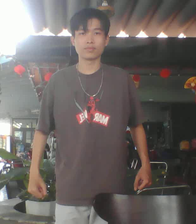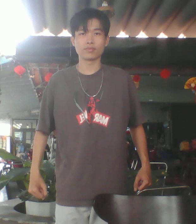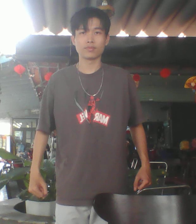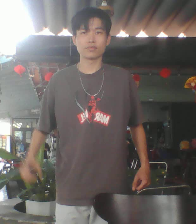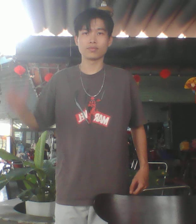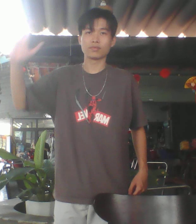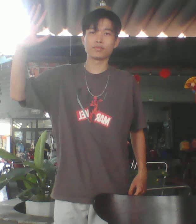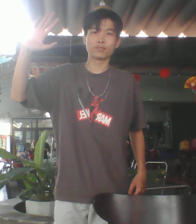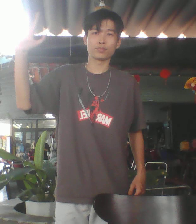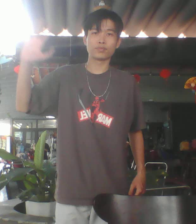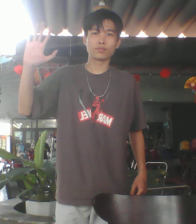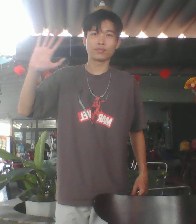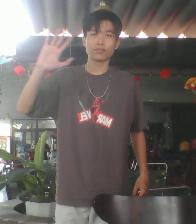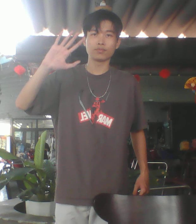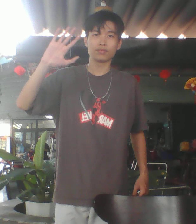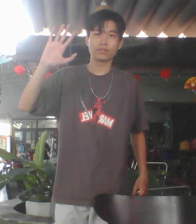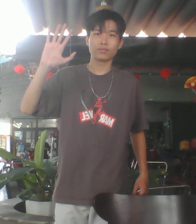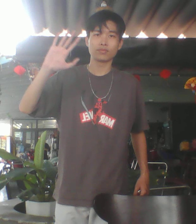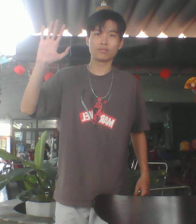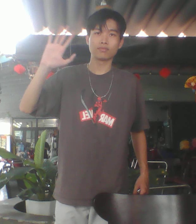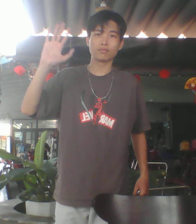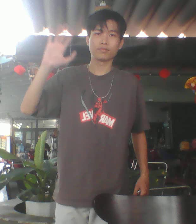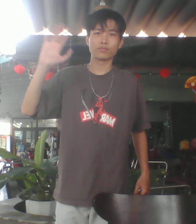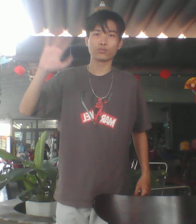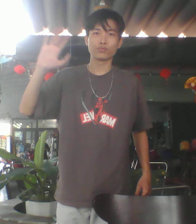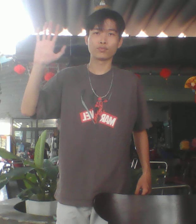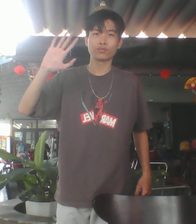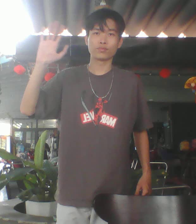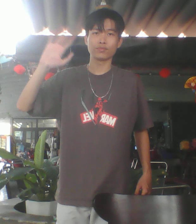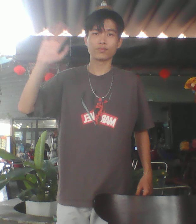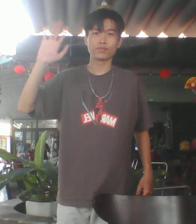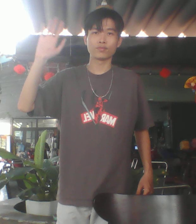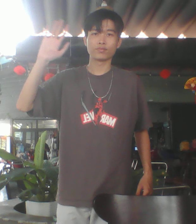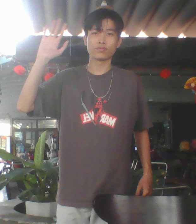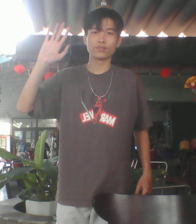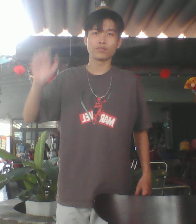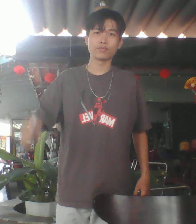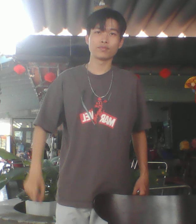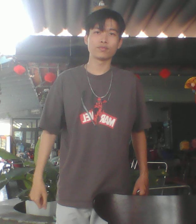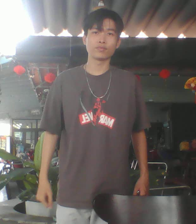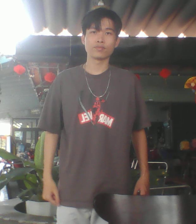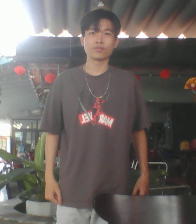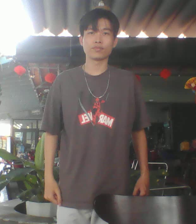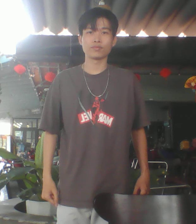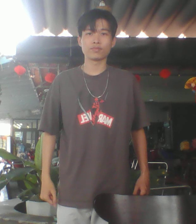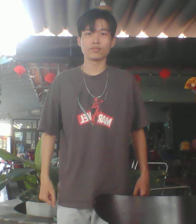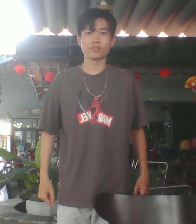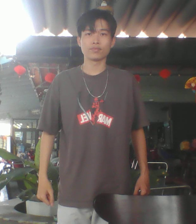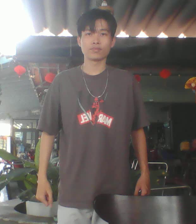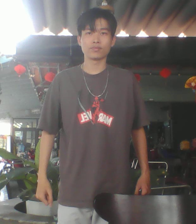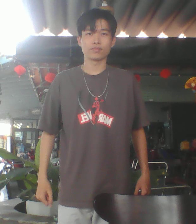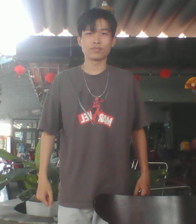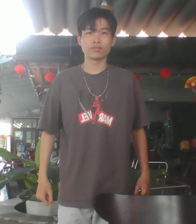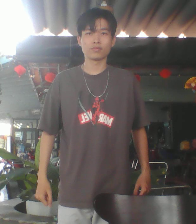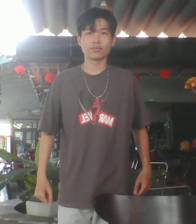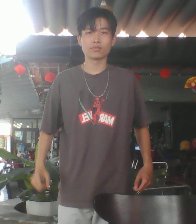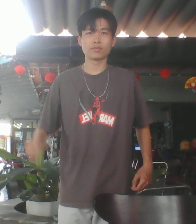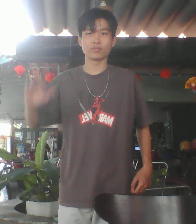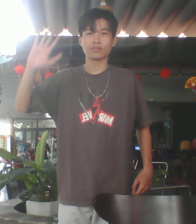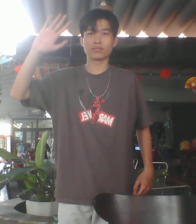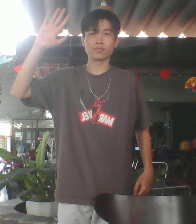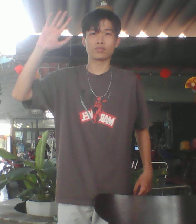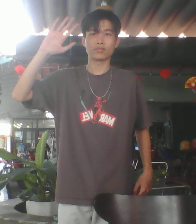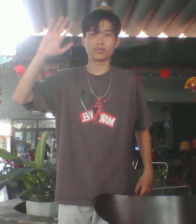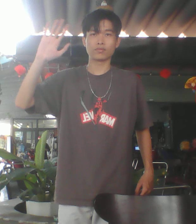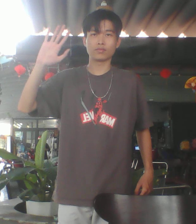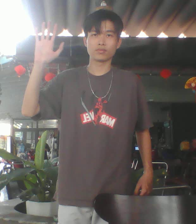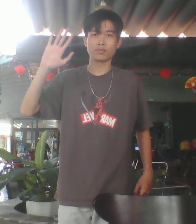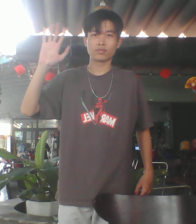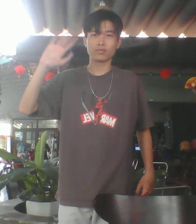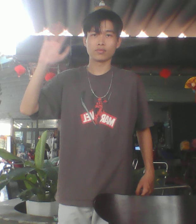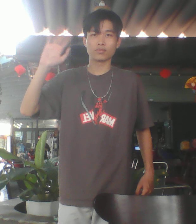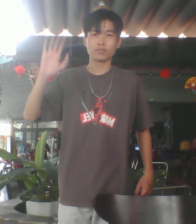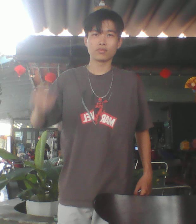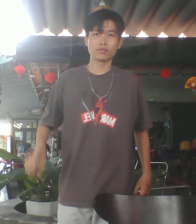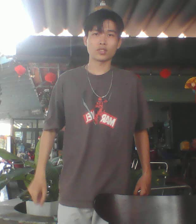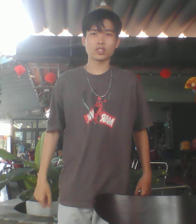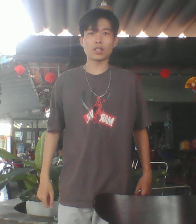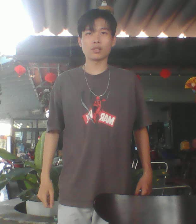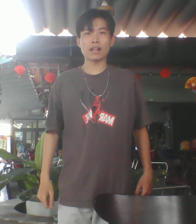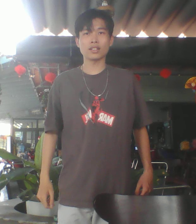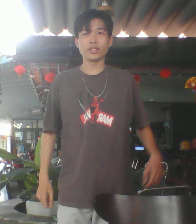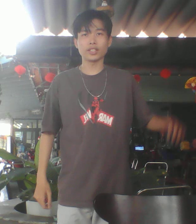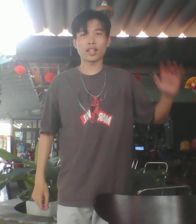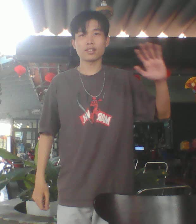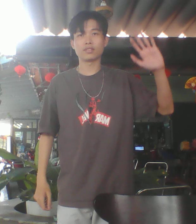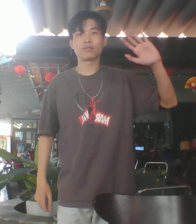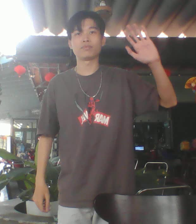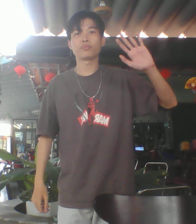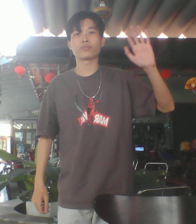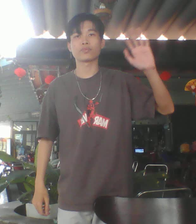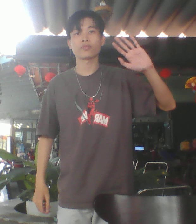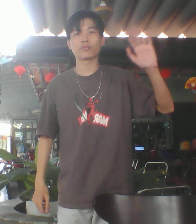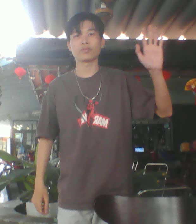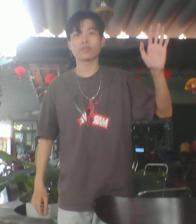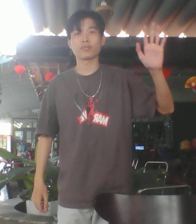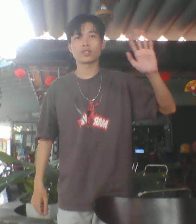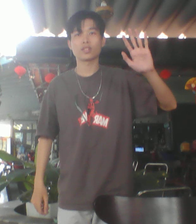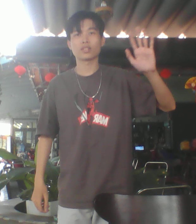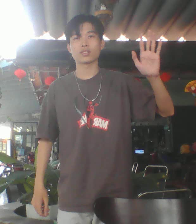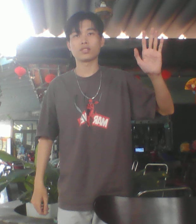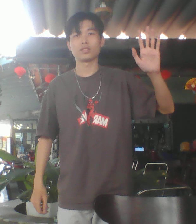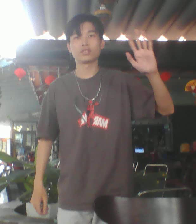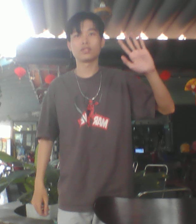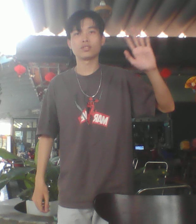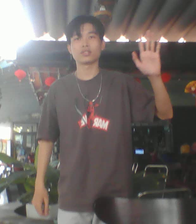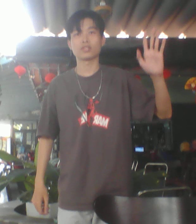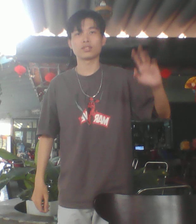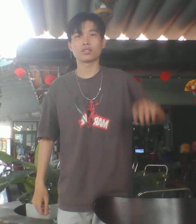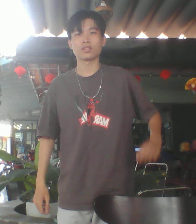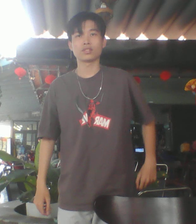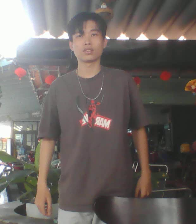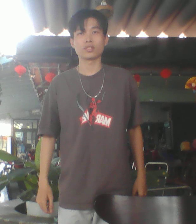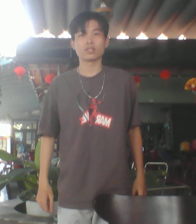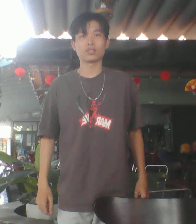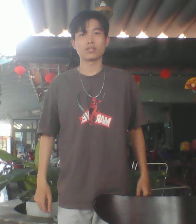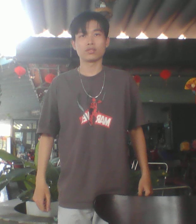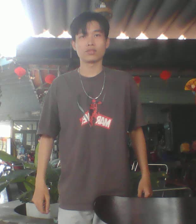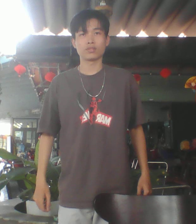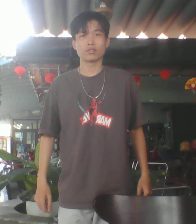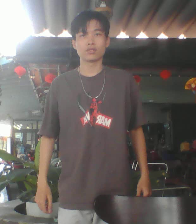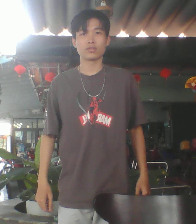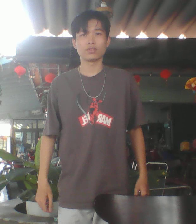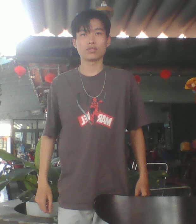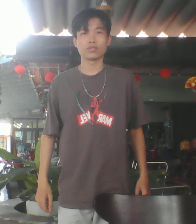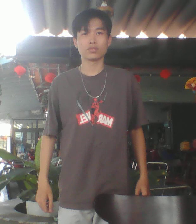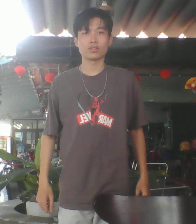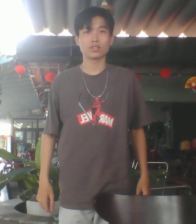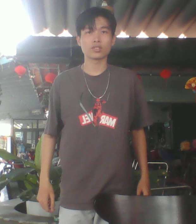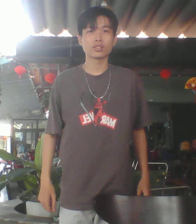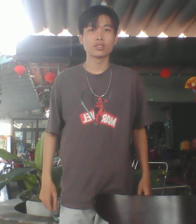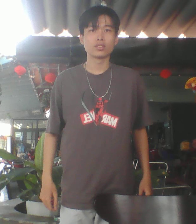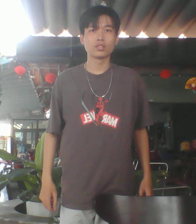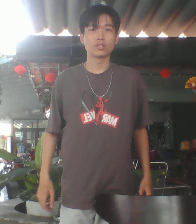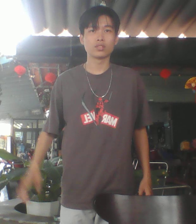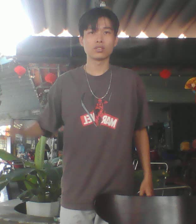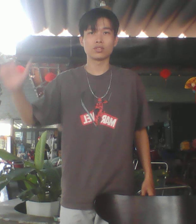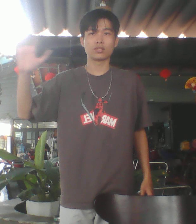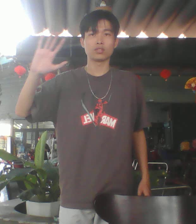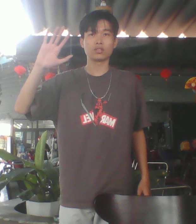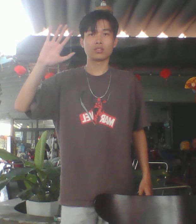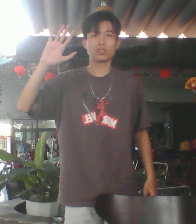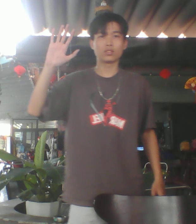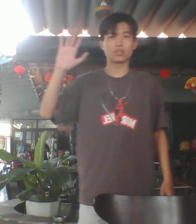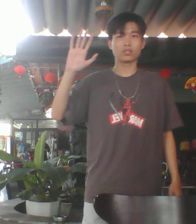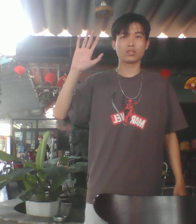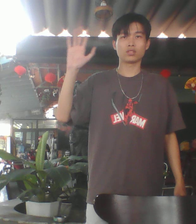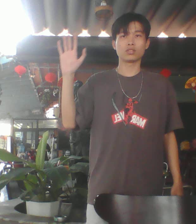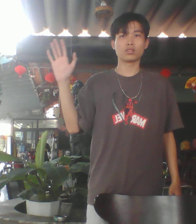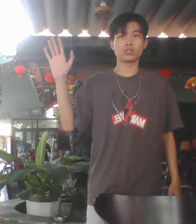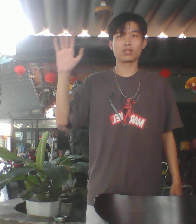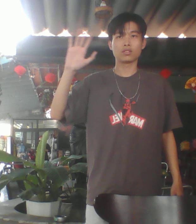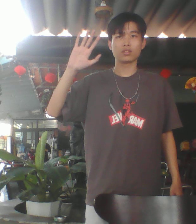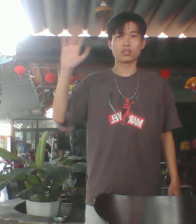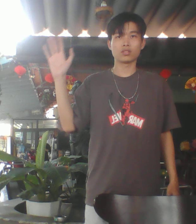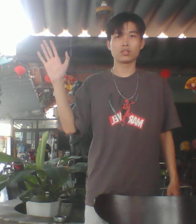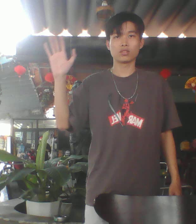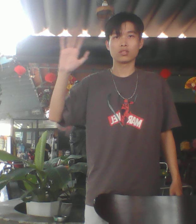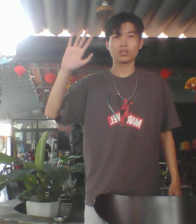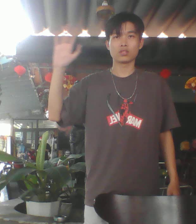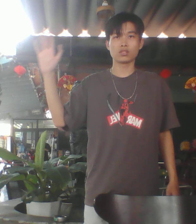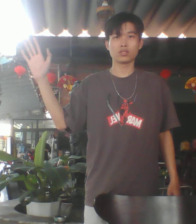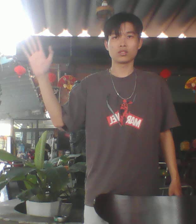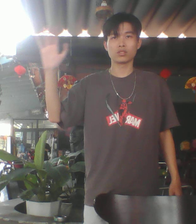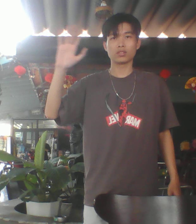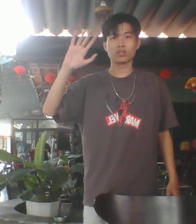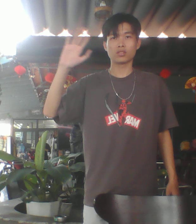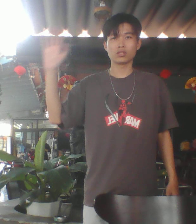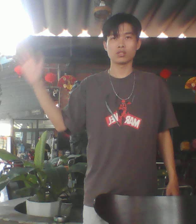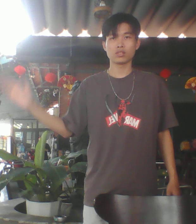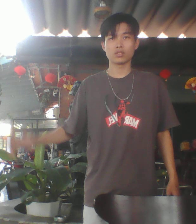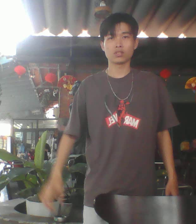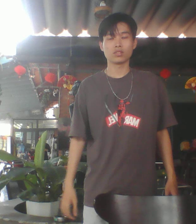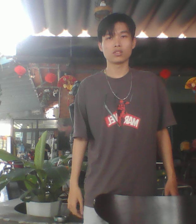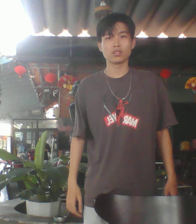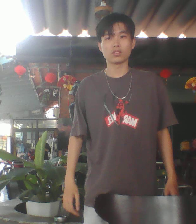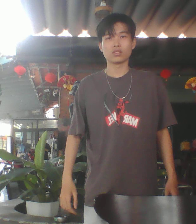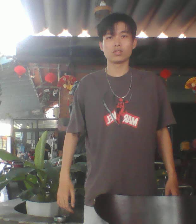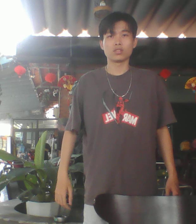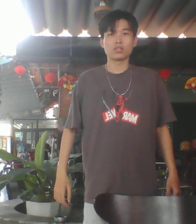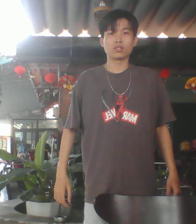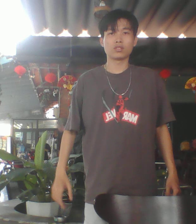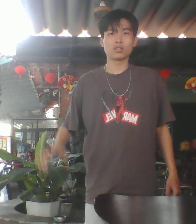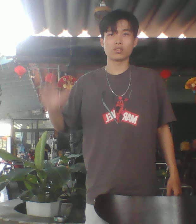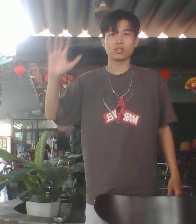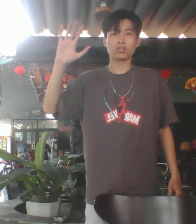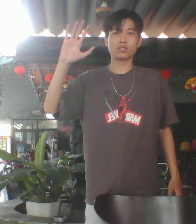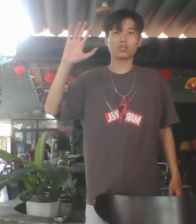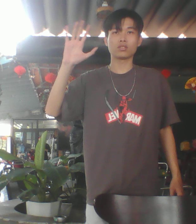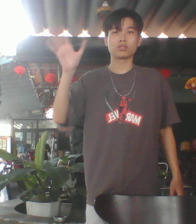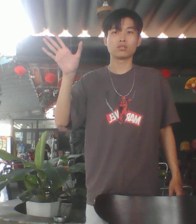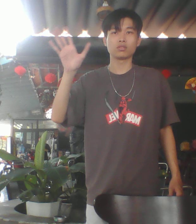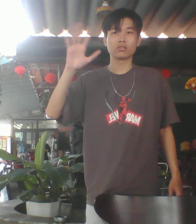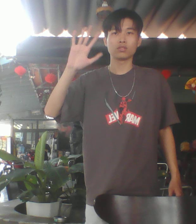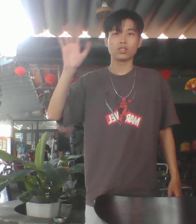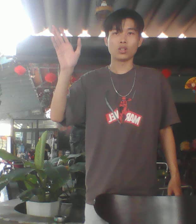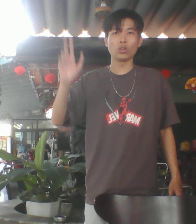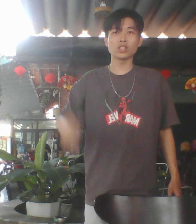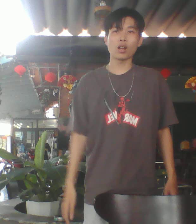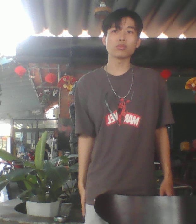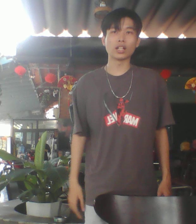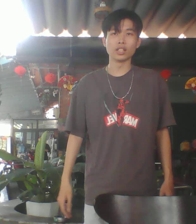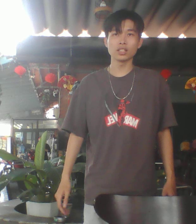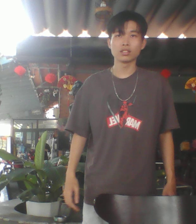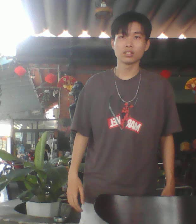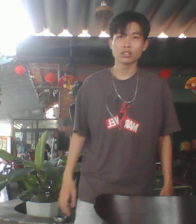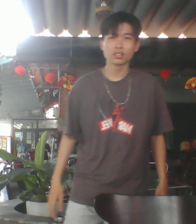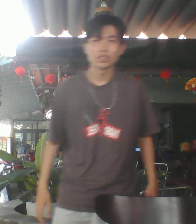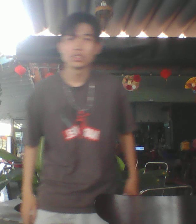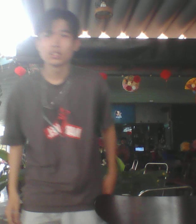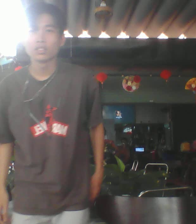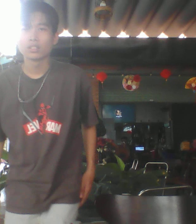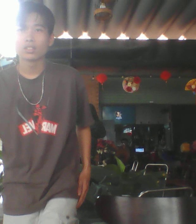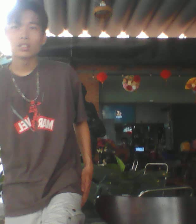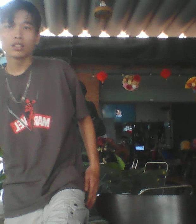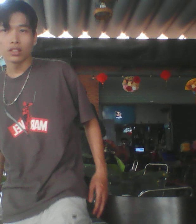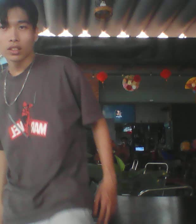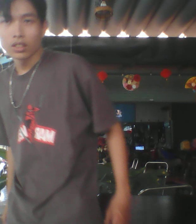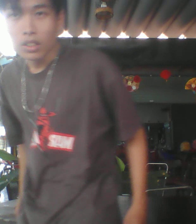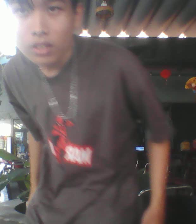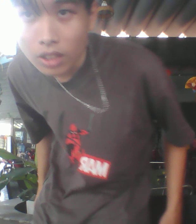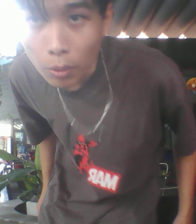xin chao